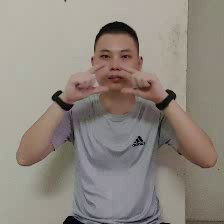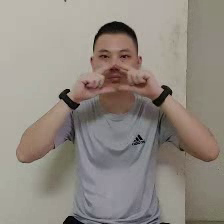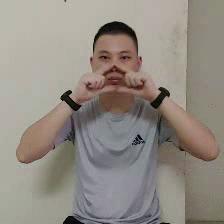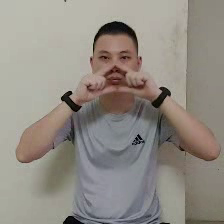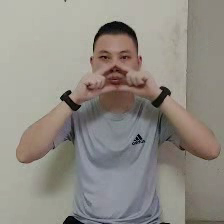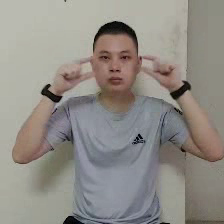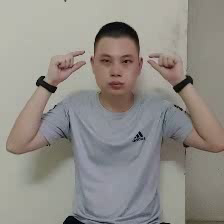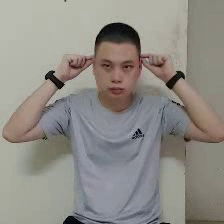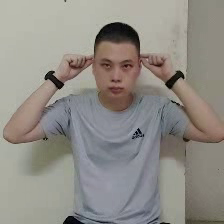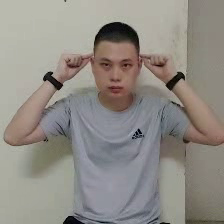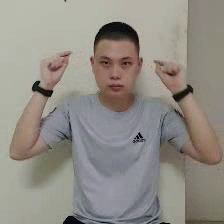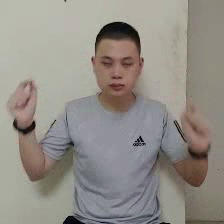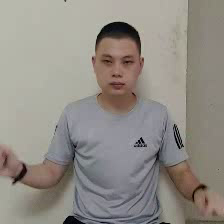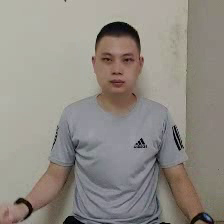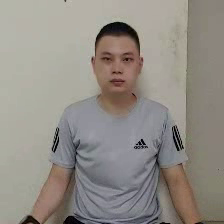Khẩu trang